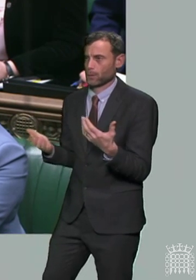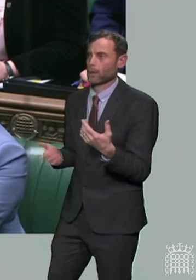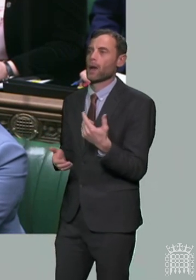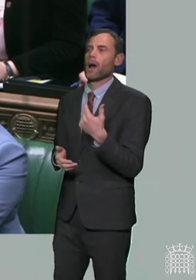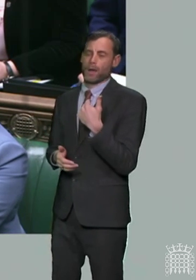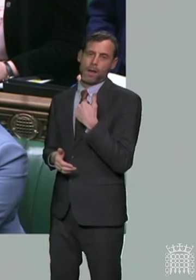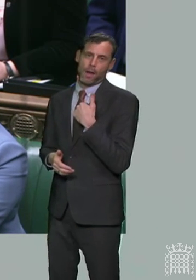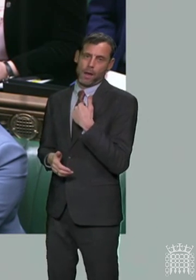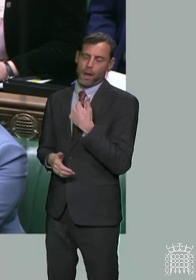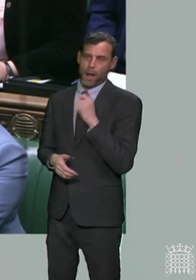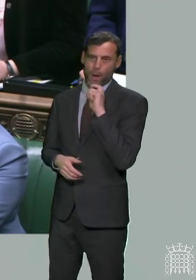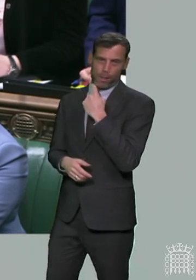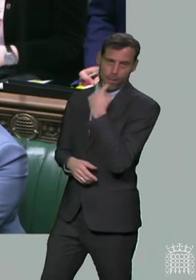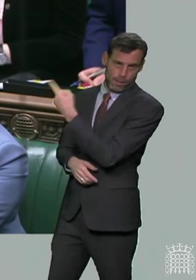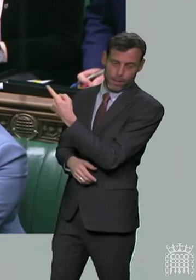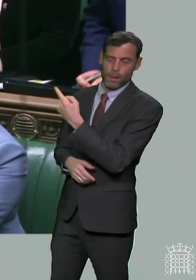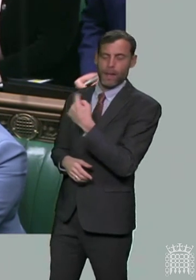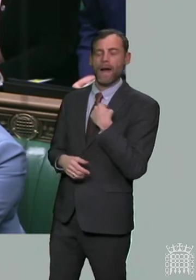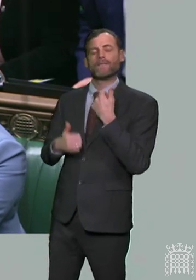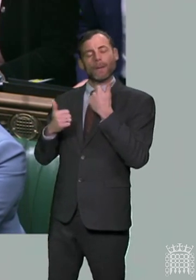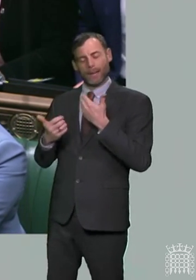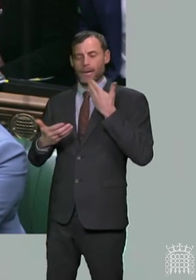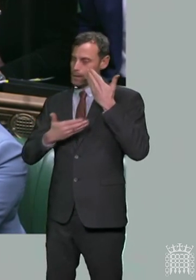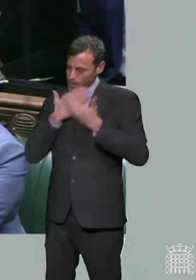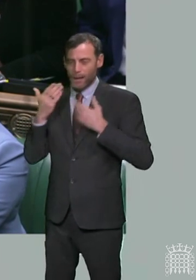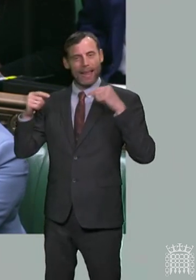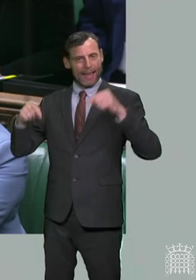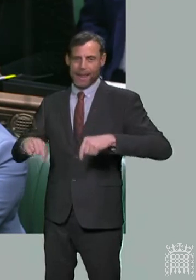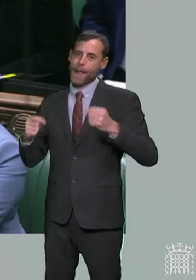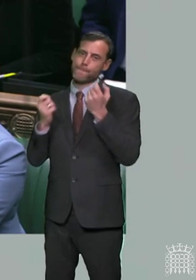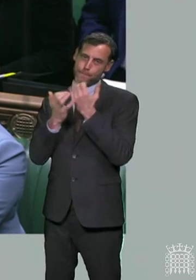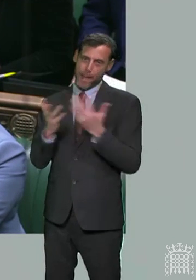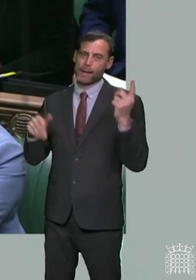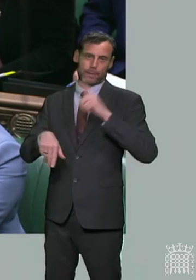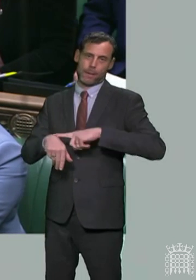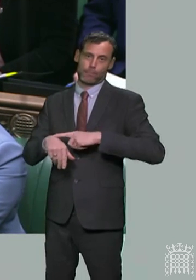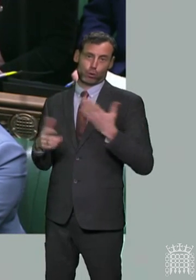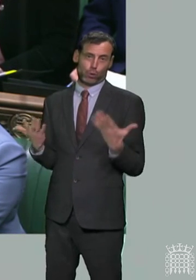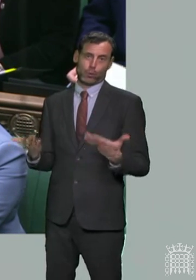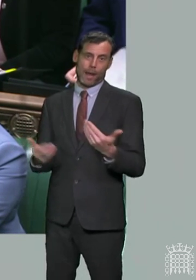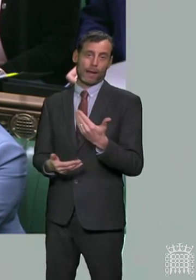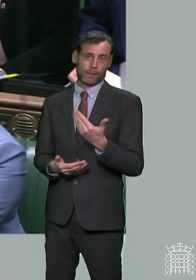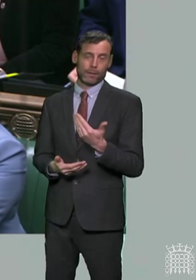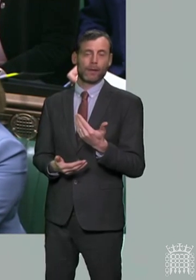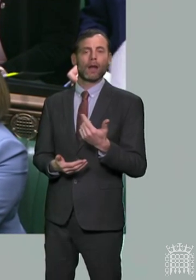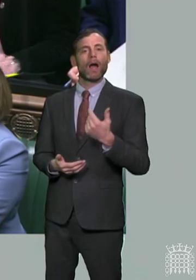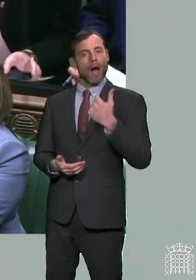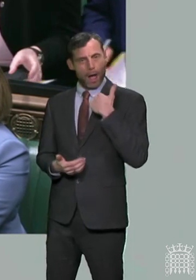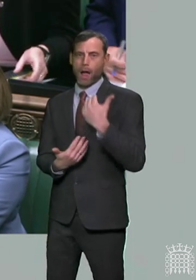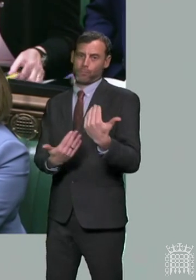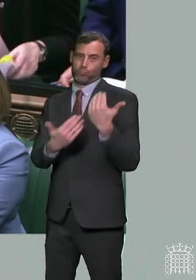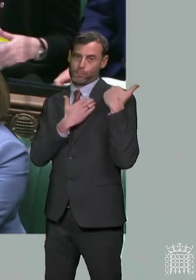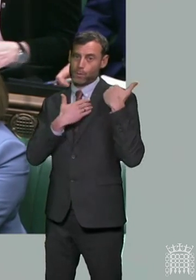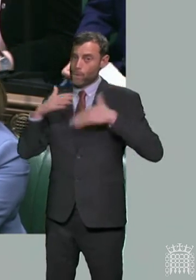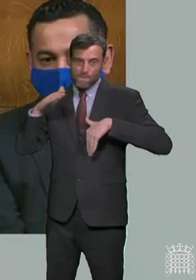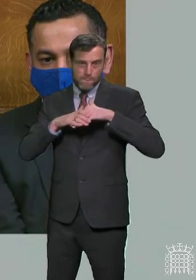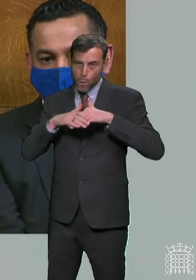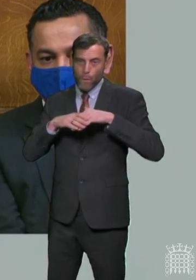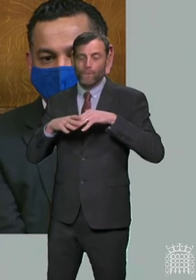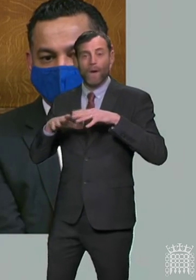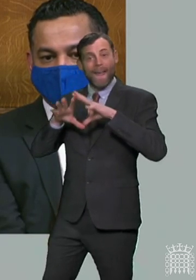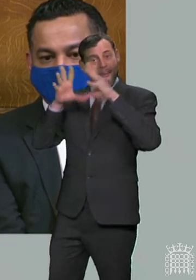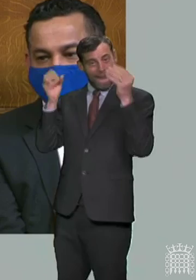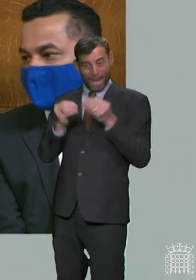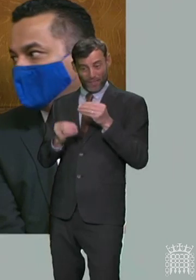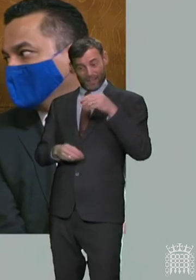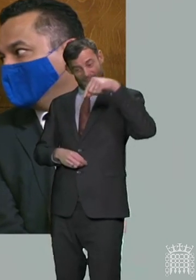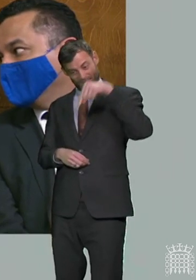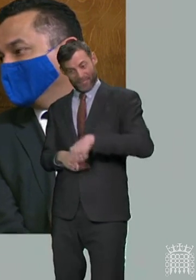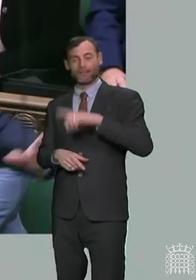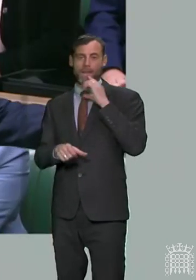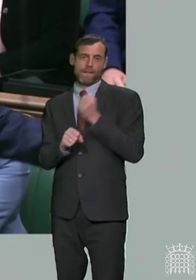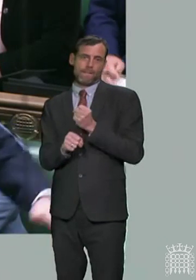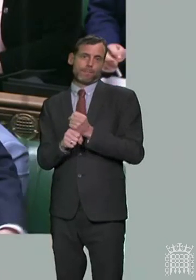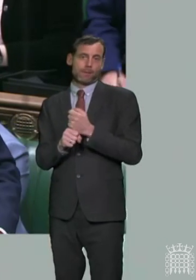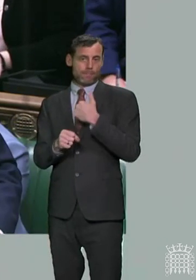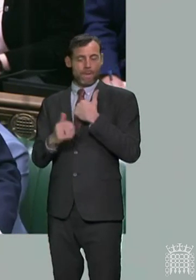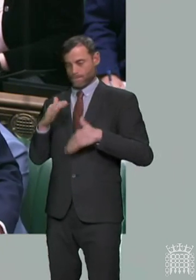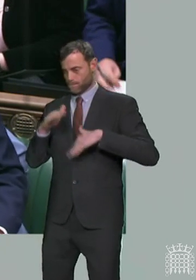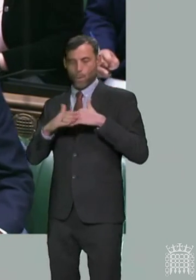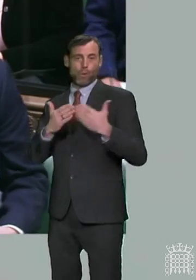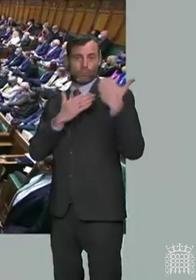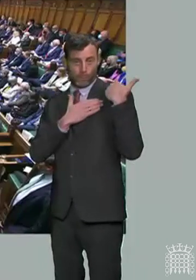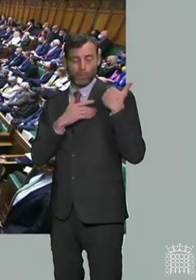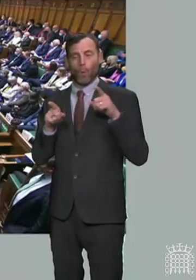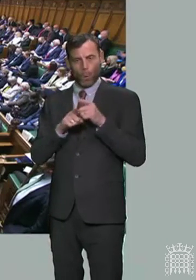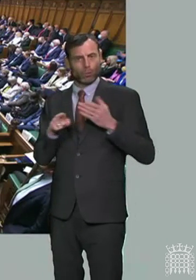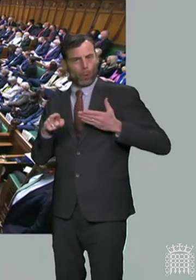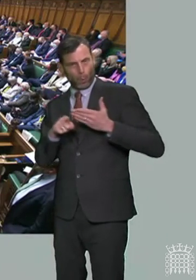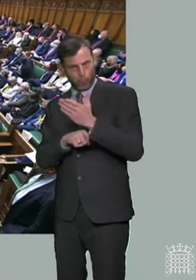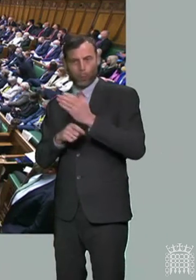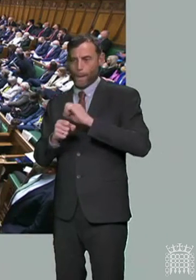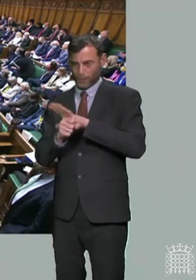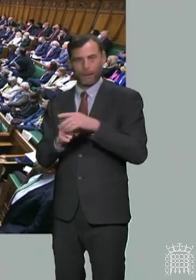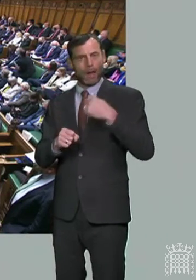What I can tell him, as I have told the House repeatedly throughout the pandemic, is that I take full responsibility for everything done in this Government, and throughout the pandemic.